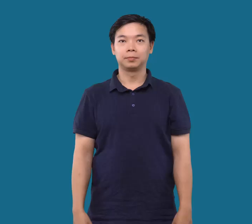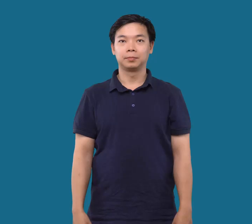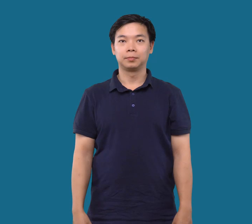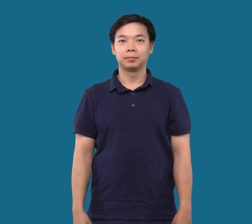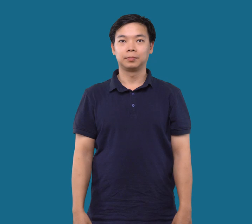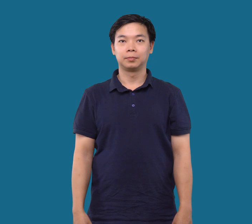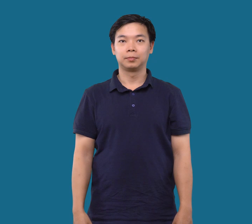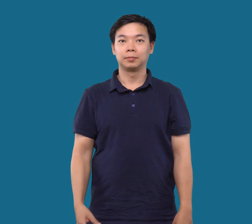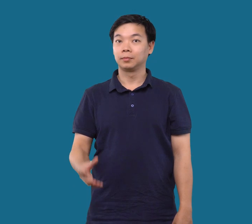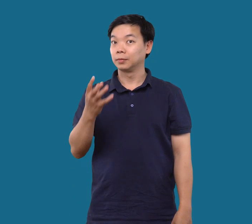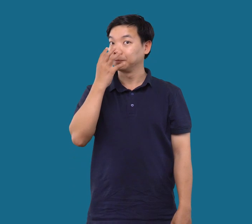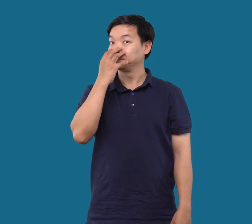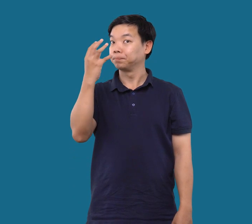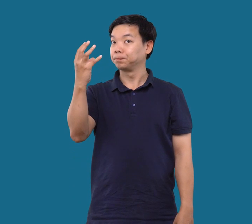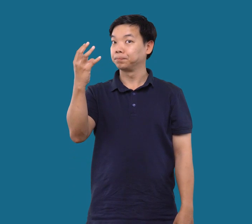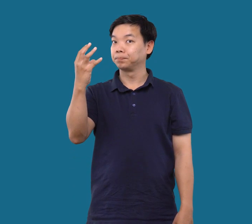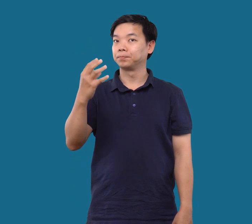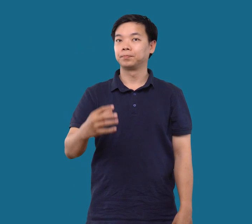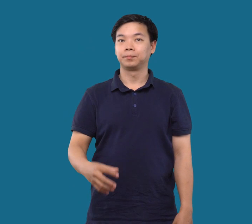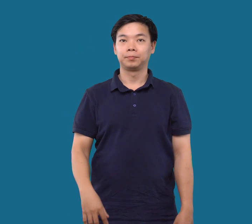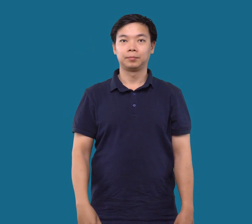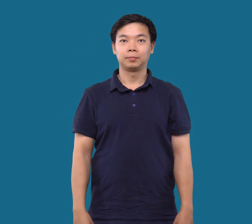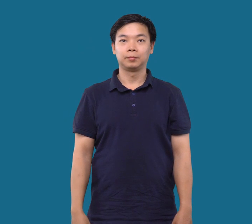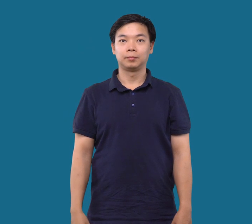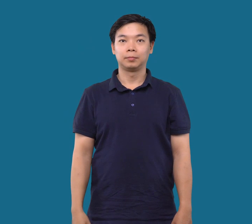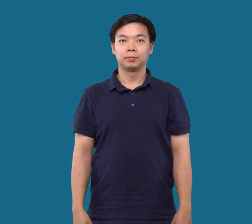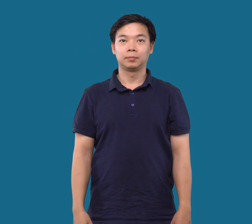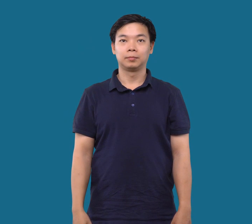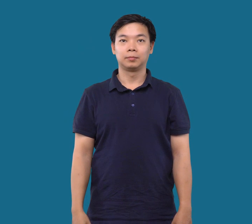mõm